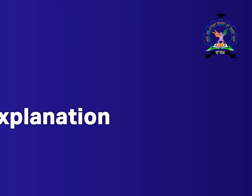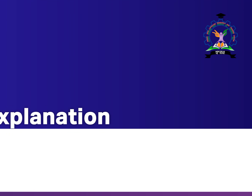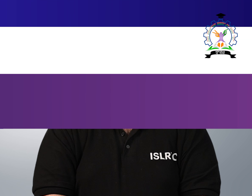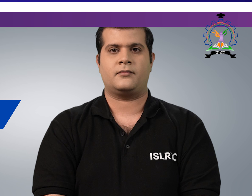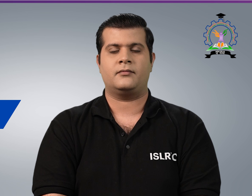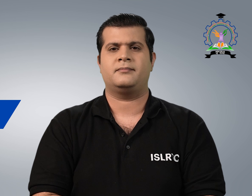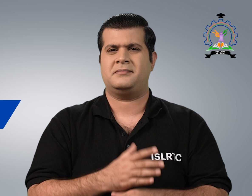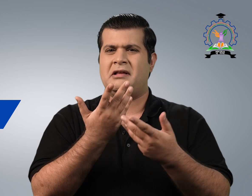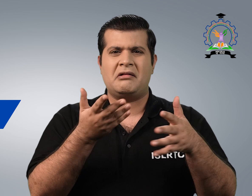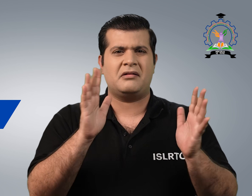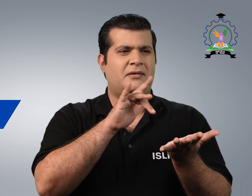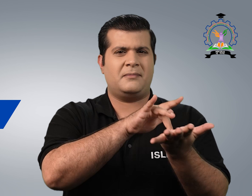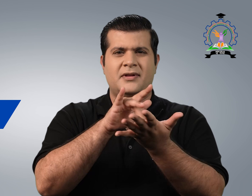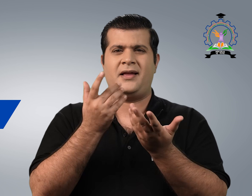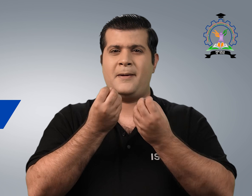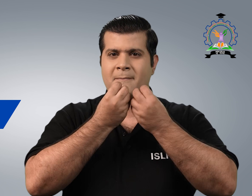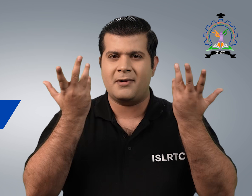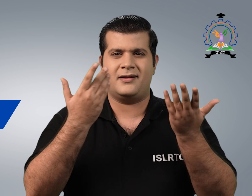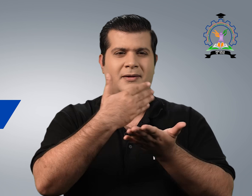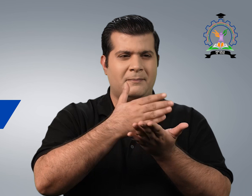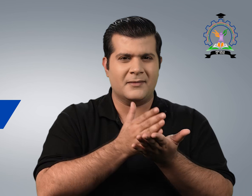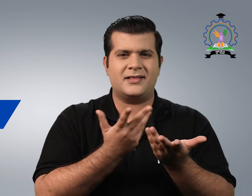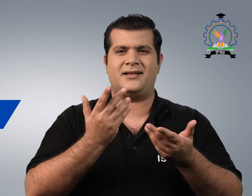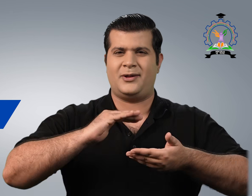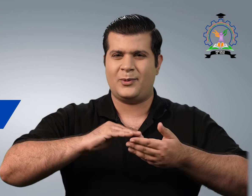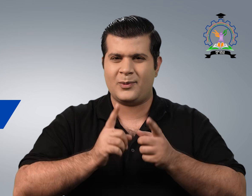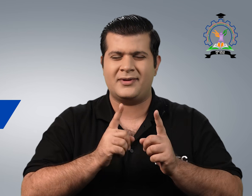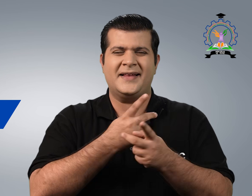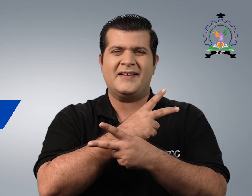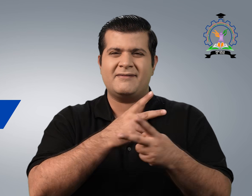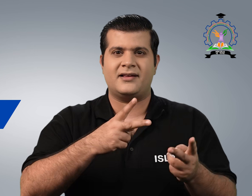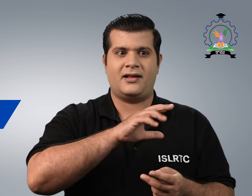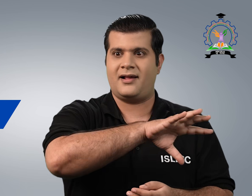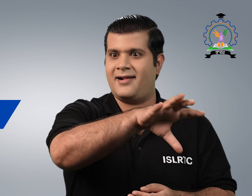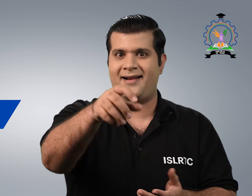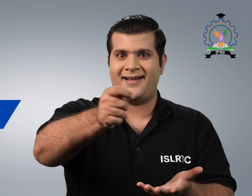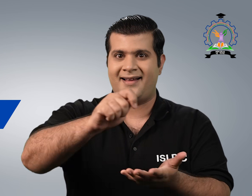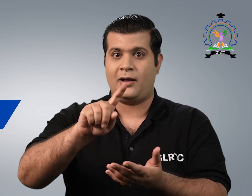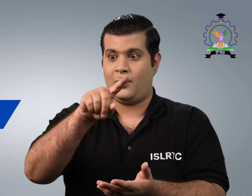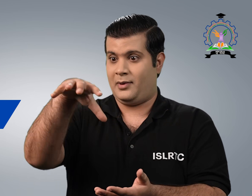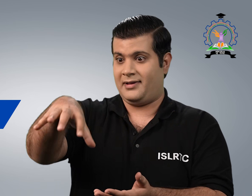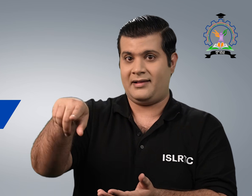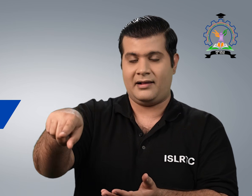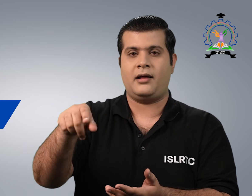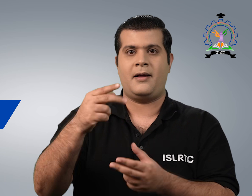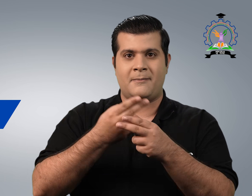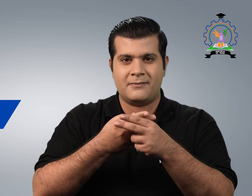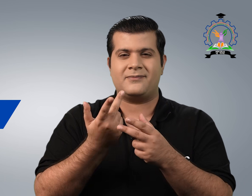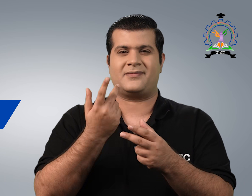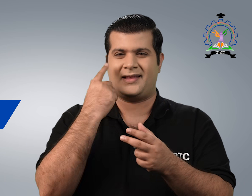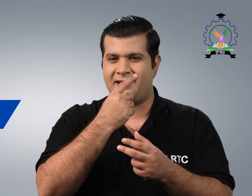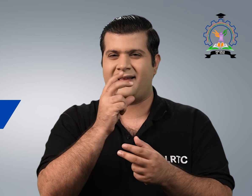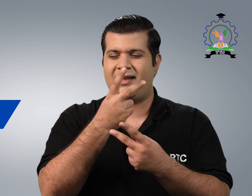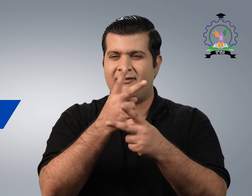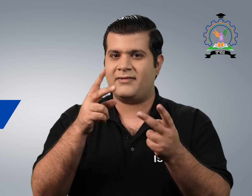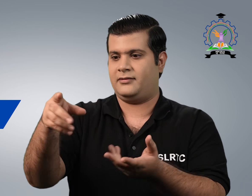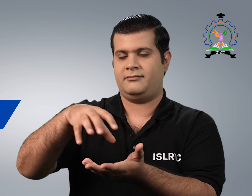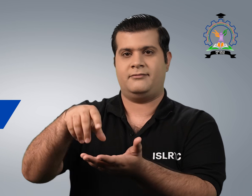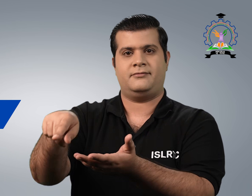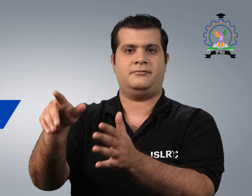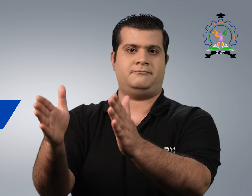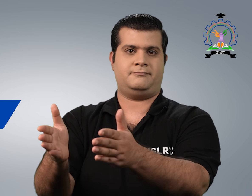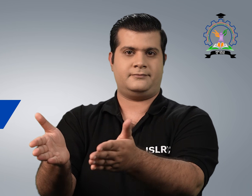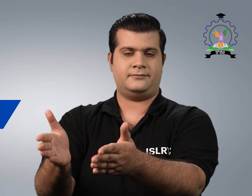It is a designated counter at events like weddings, buffets, and parties, where salads, like tomatoes and onions, are served.